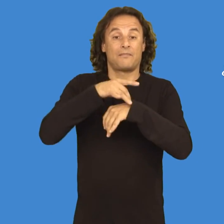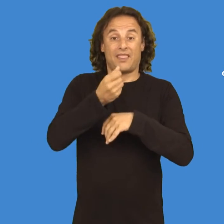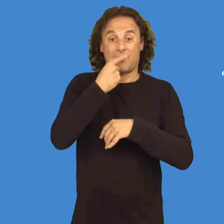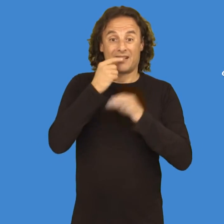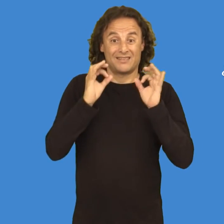droga